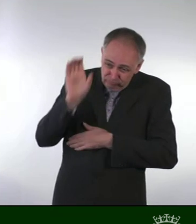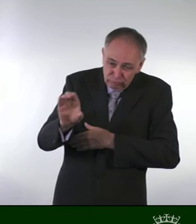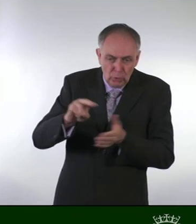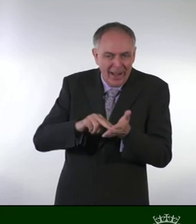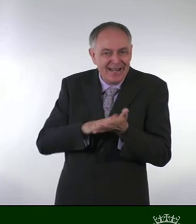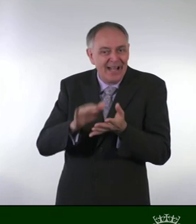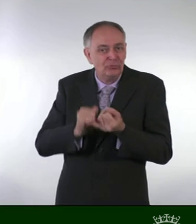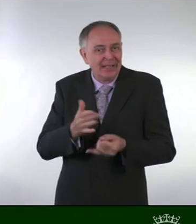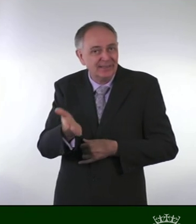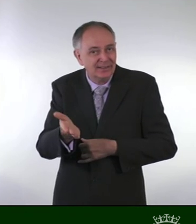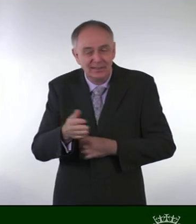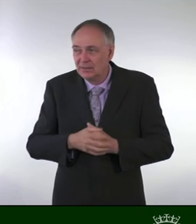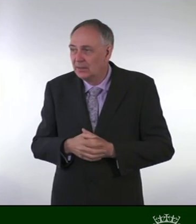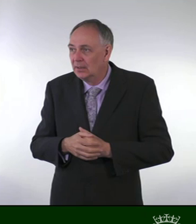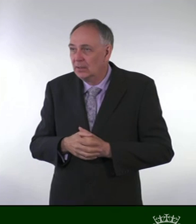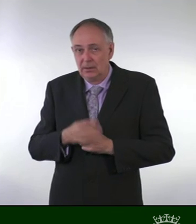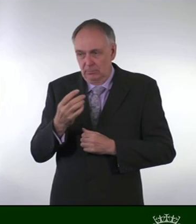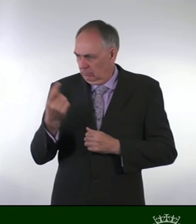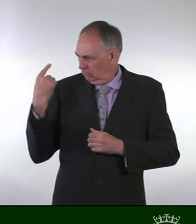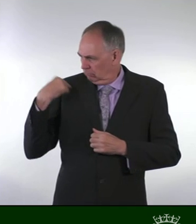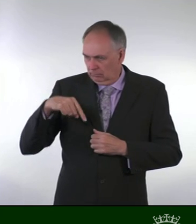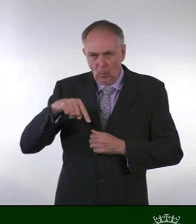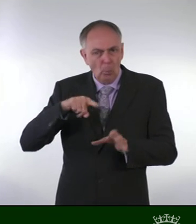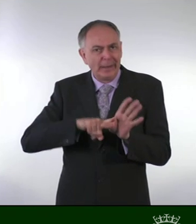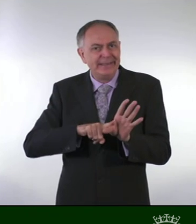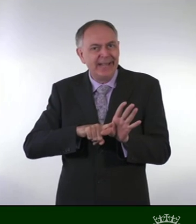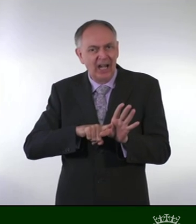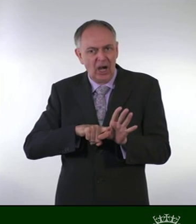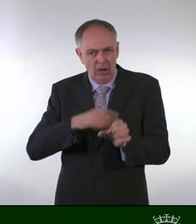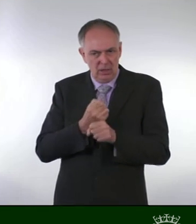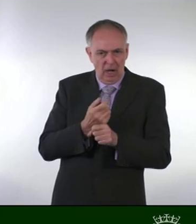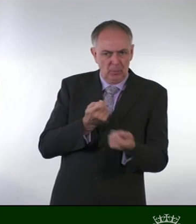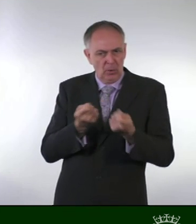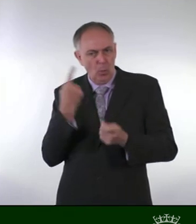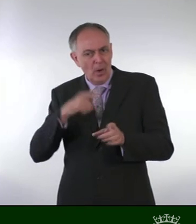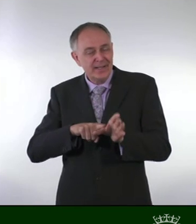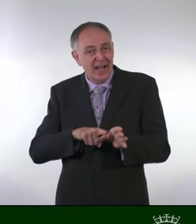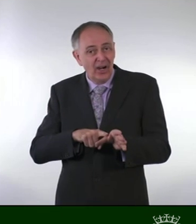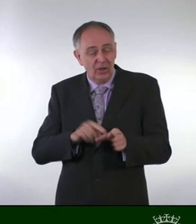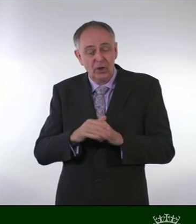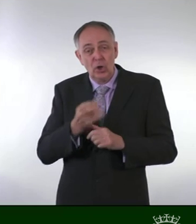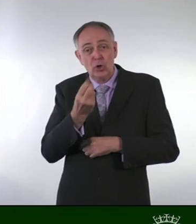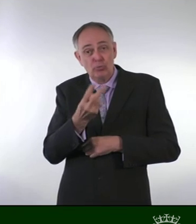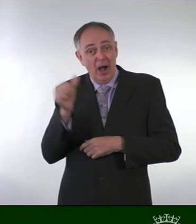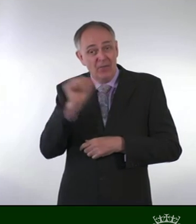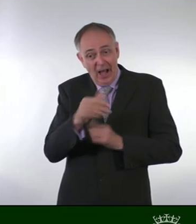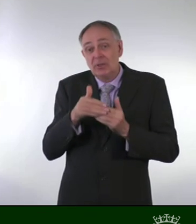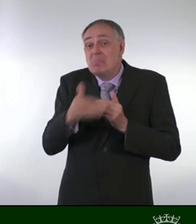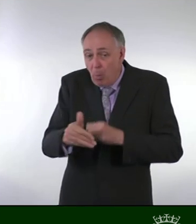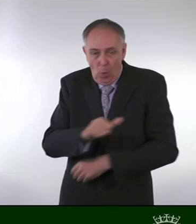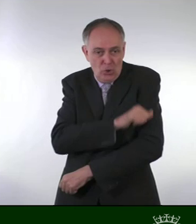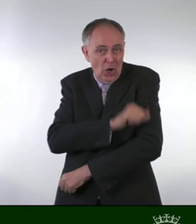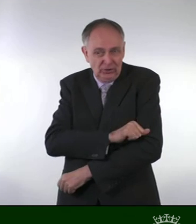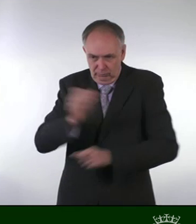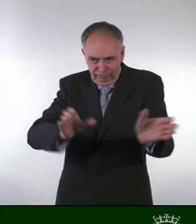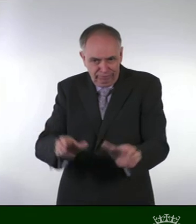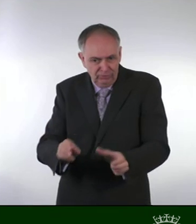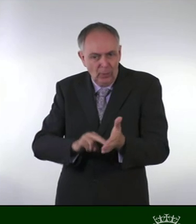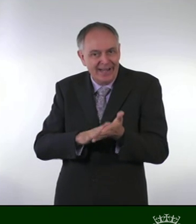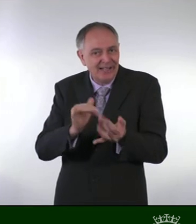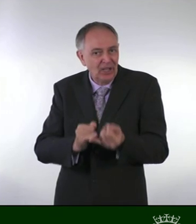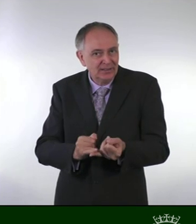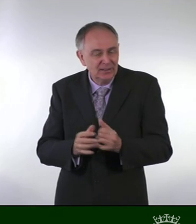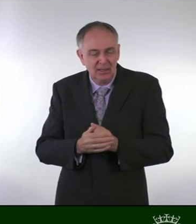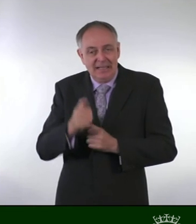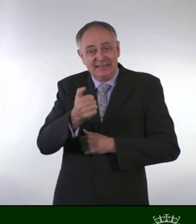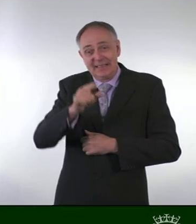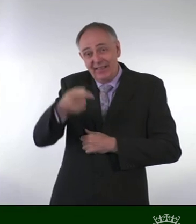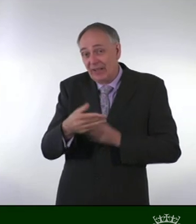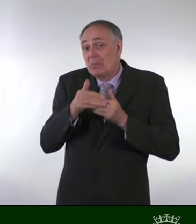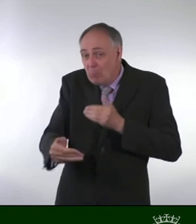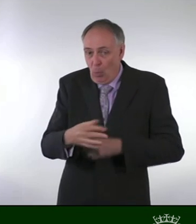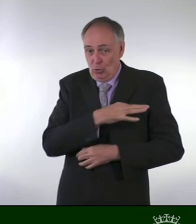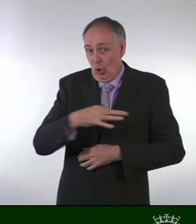The House may not realise that, just in the last year that the Government have been in office, there are now 12,000 more nurses in the NHS and 6,000 more doctors.